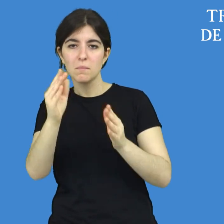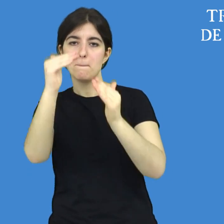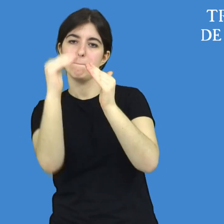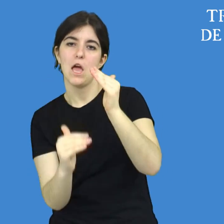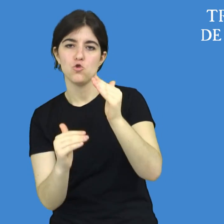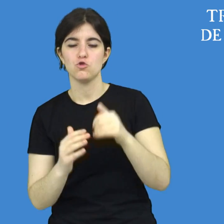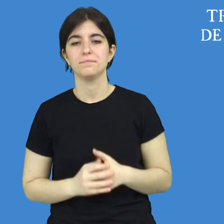inferior